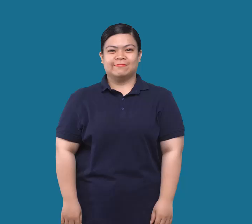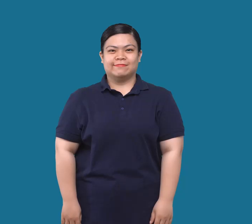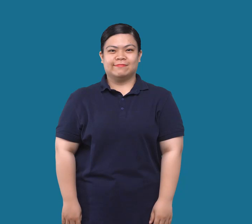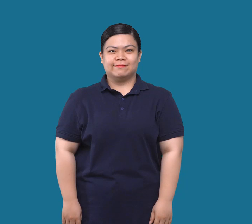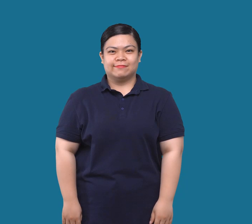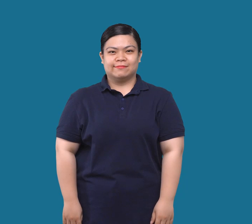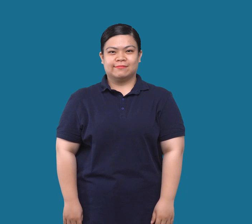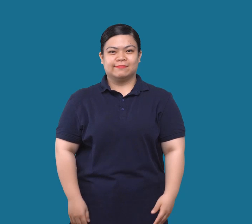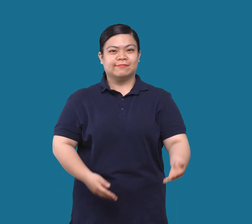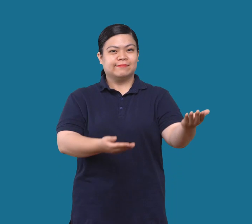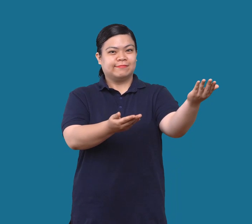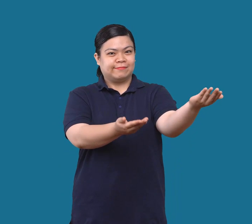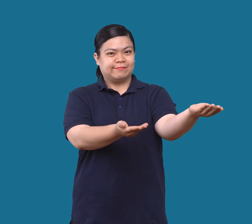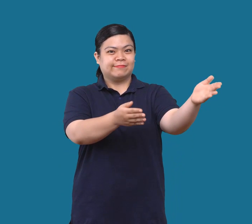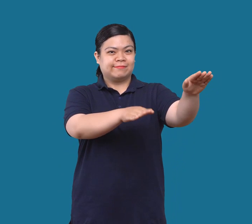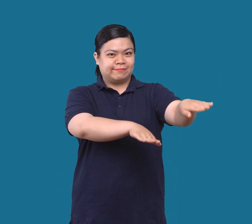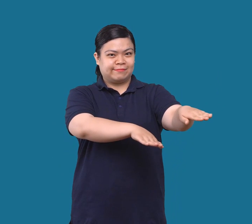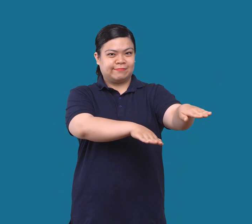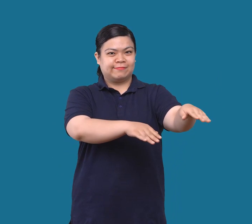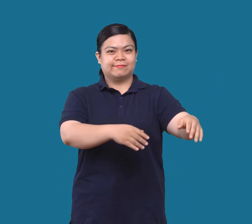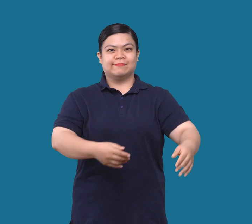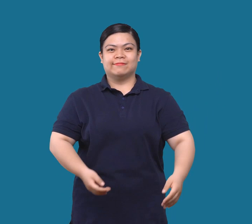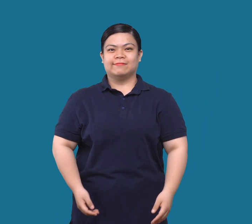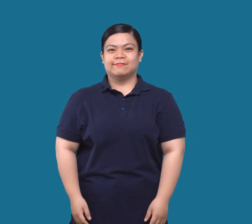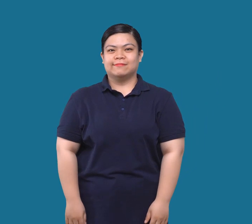Quảng Ngãi